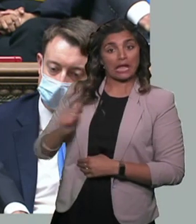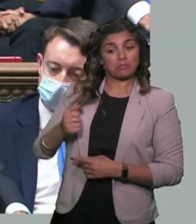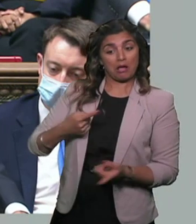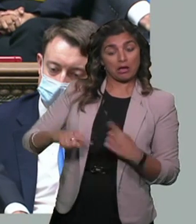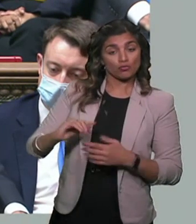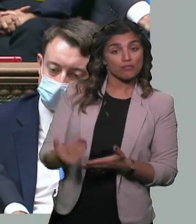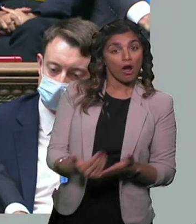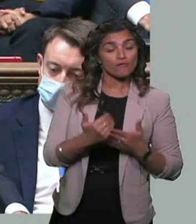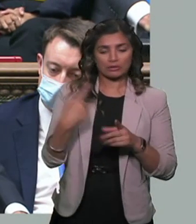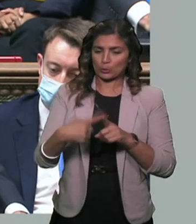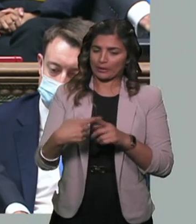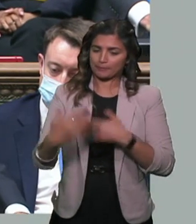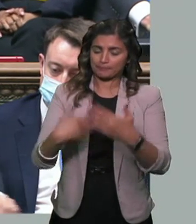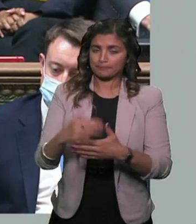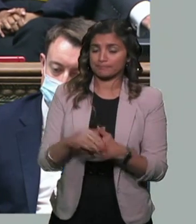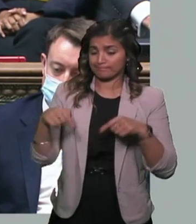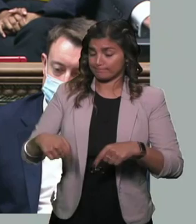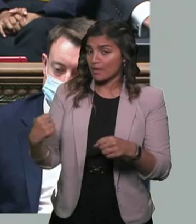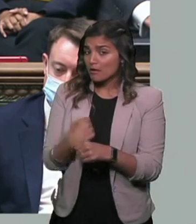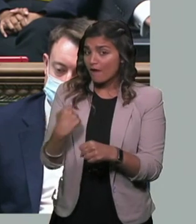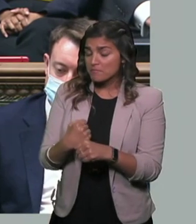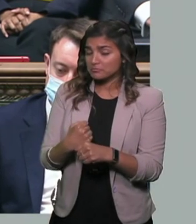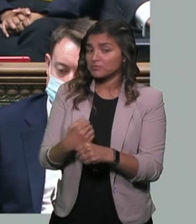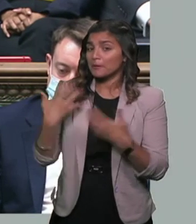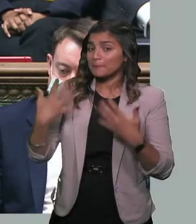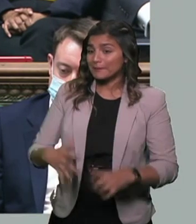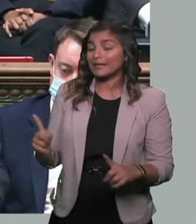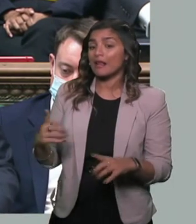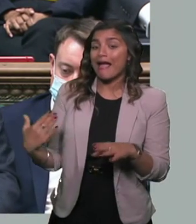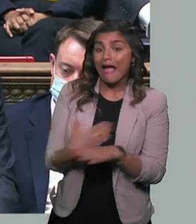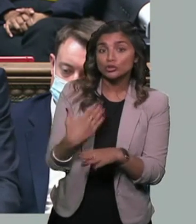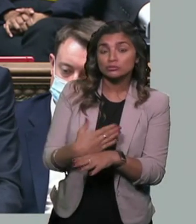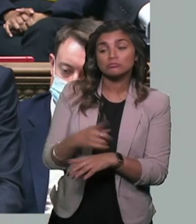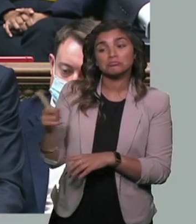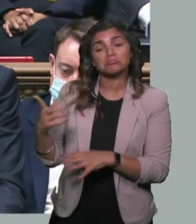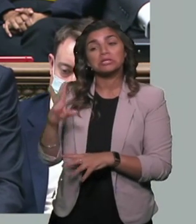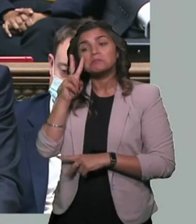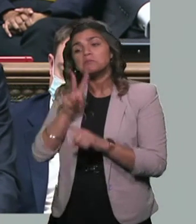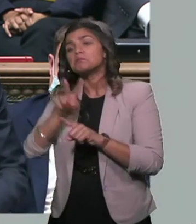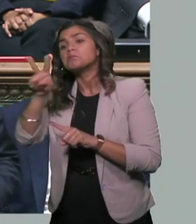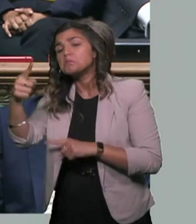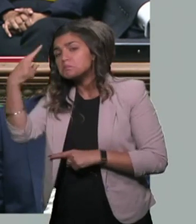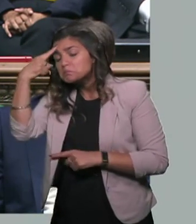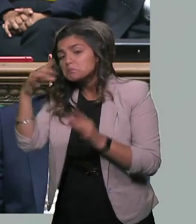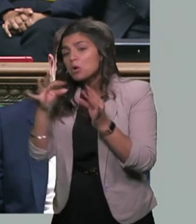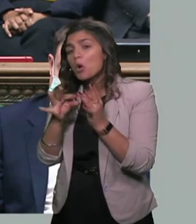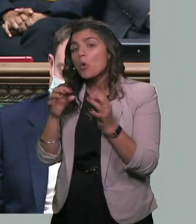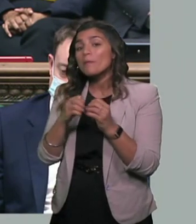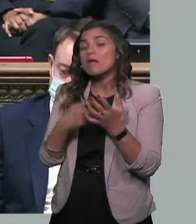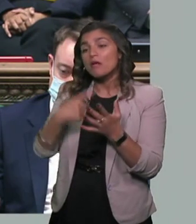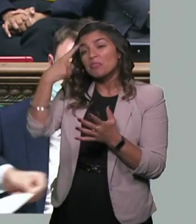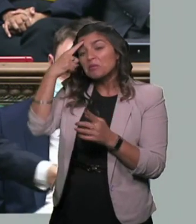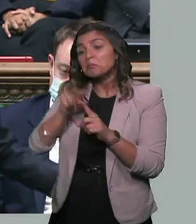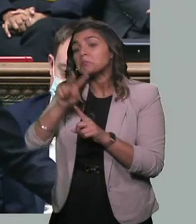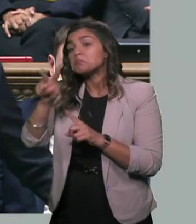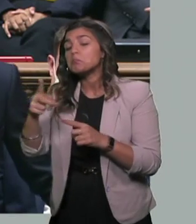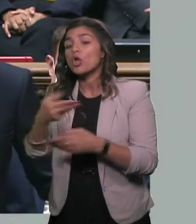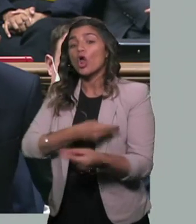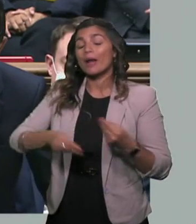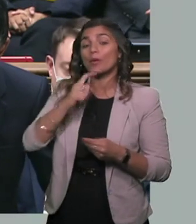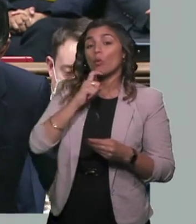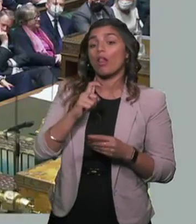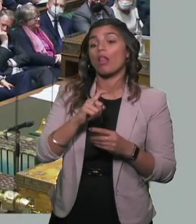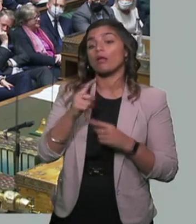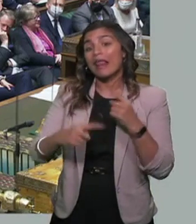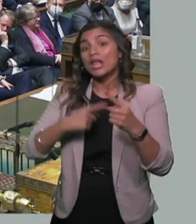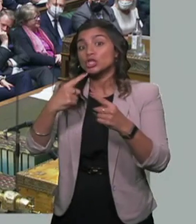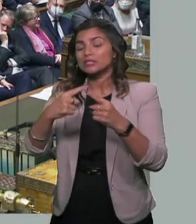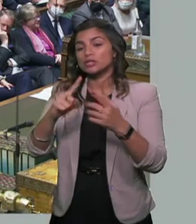Thanks to this Government’s actions, it forecasts the economy to return to its pre-covid level at the turn of the year—earlier than it thought in March.